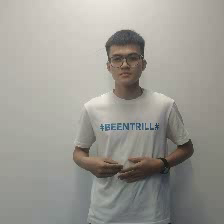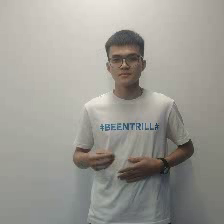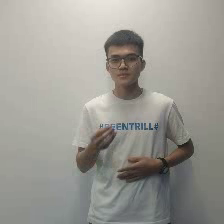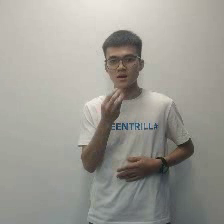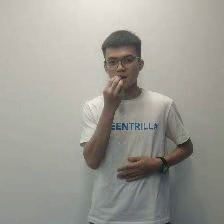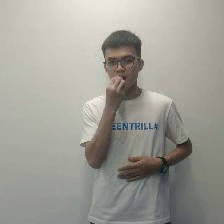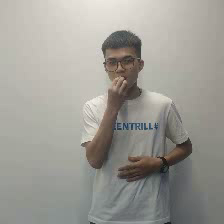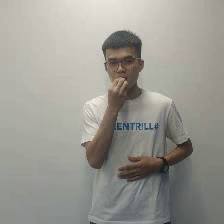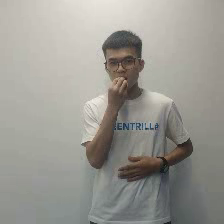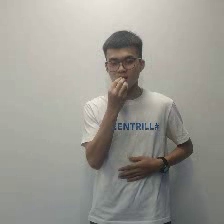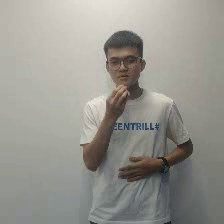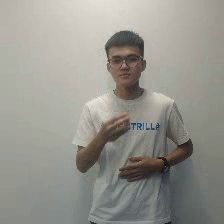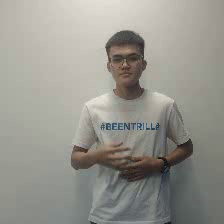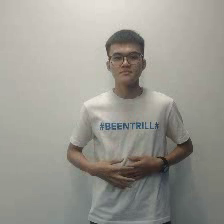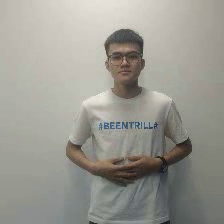Ăn